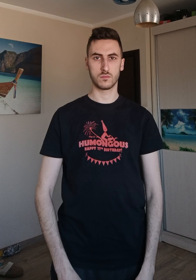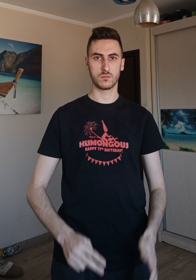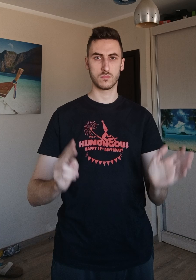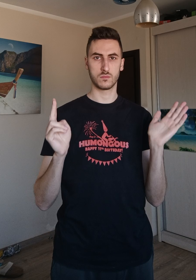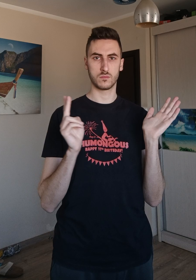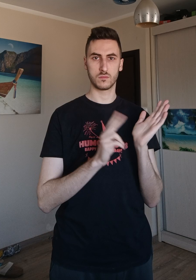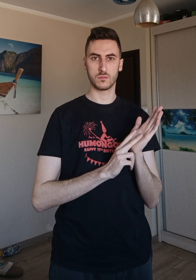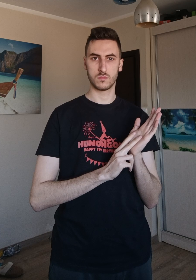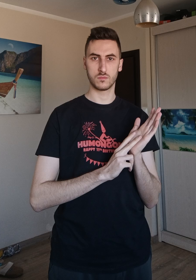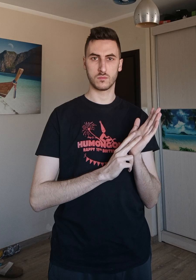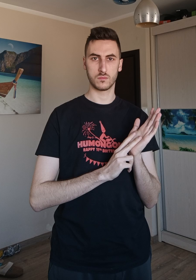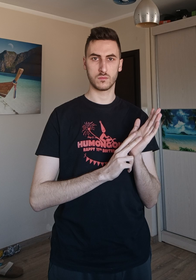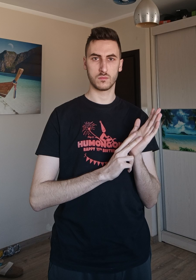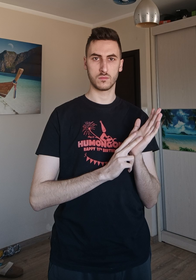נכון